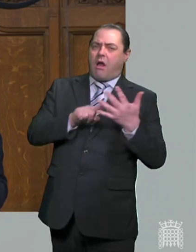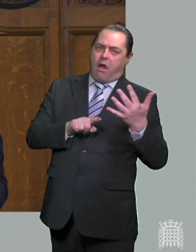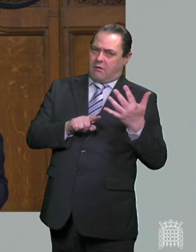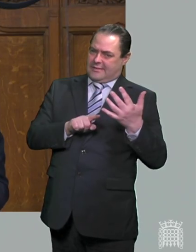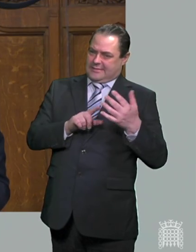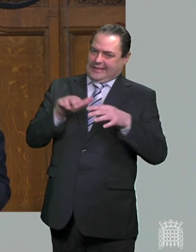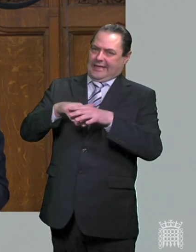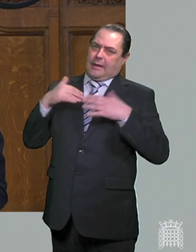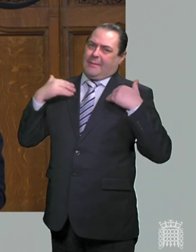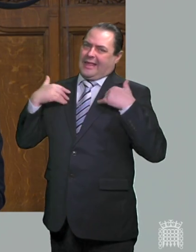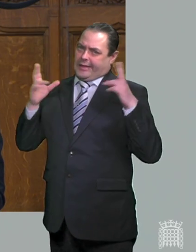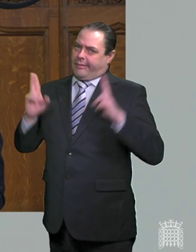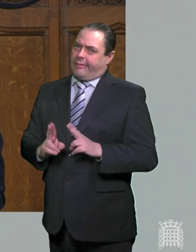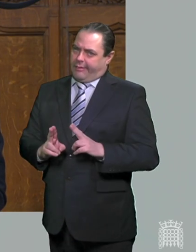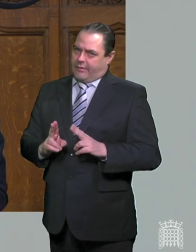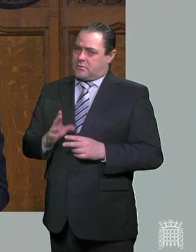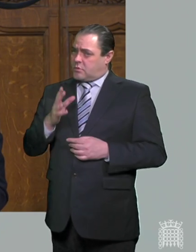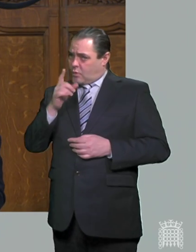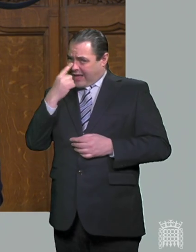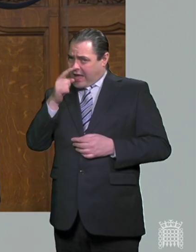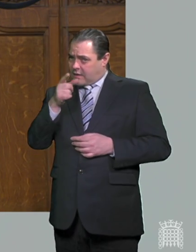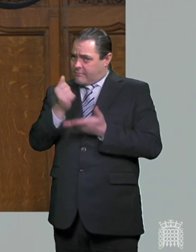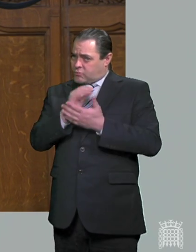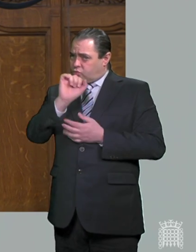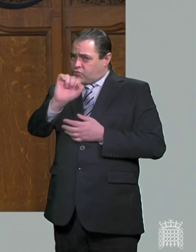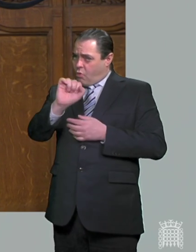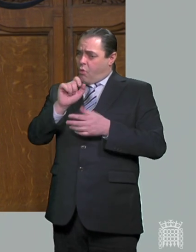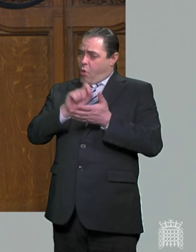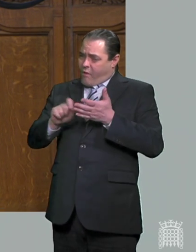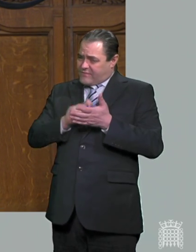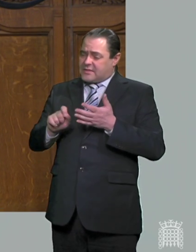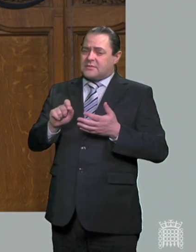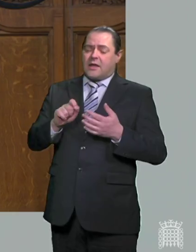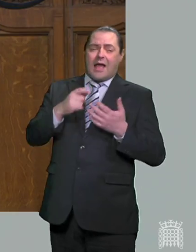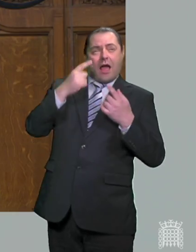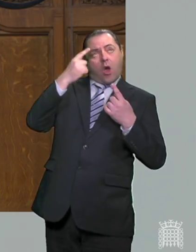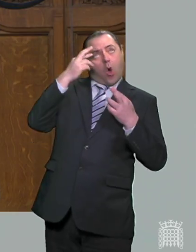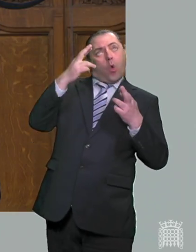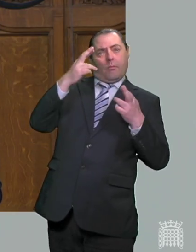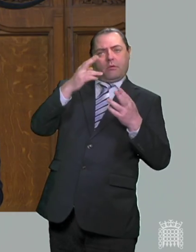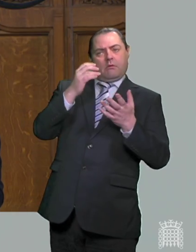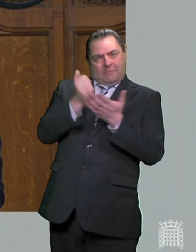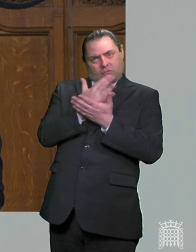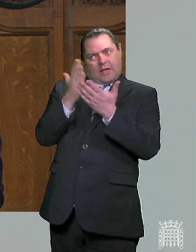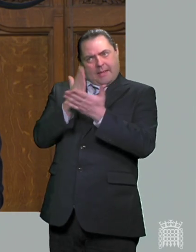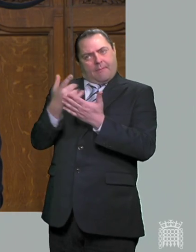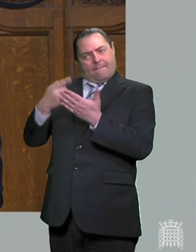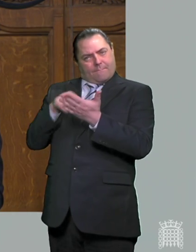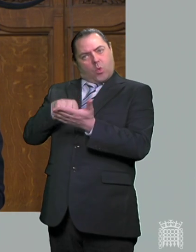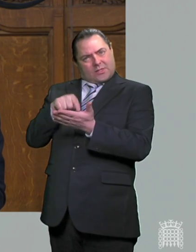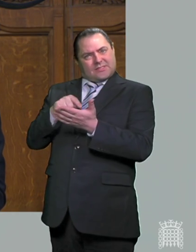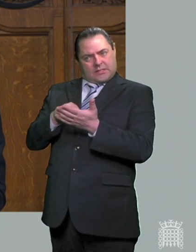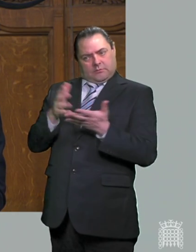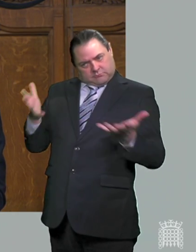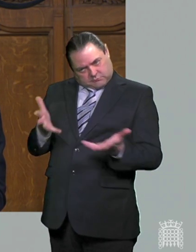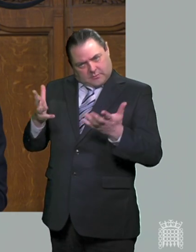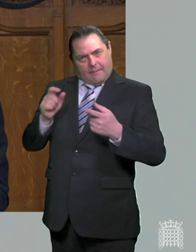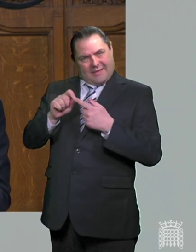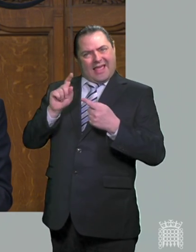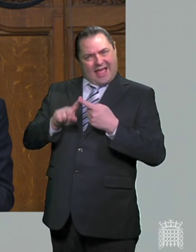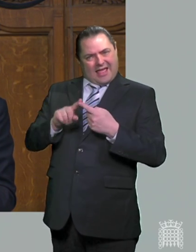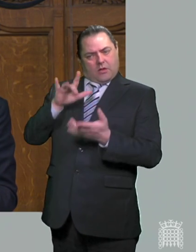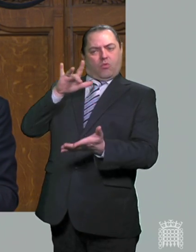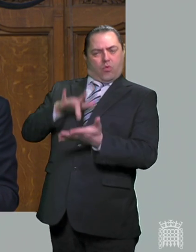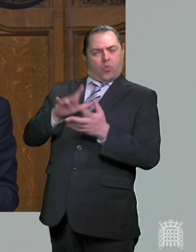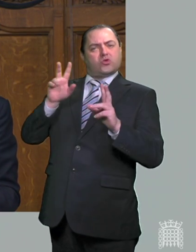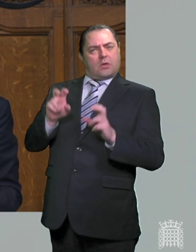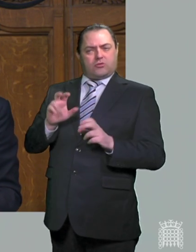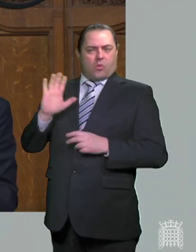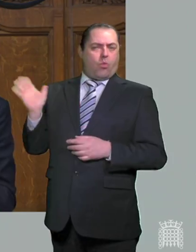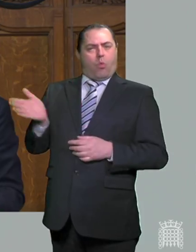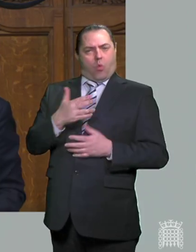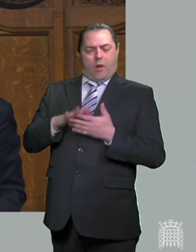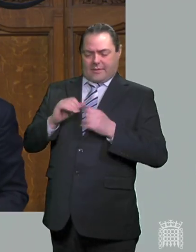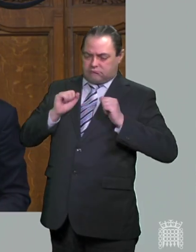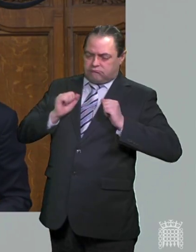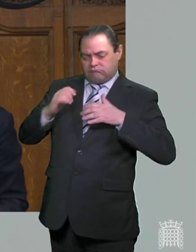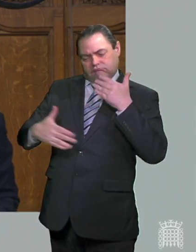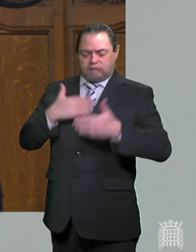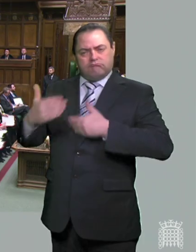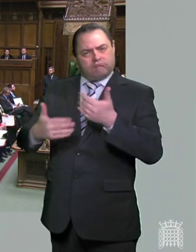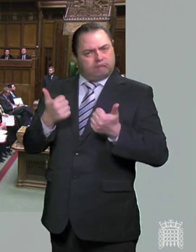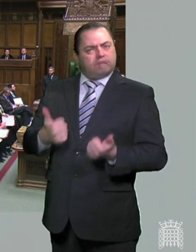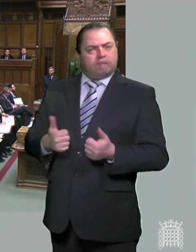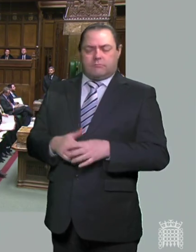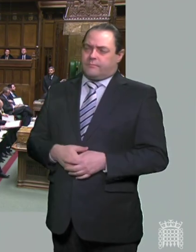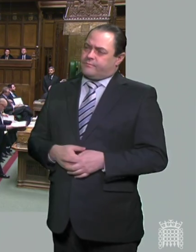So will my honourable Friend use his good offices to upgrade from Government aspiration to Government policy the Association for Physical Education’s recommendation to make PE a core subject in schools to help tackle this unacceptable disparity?